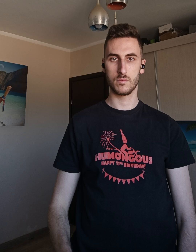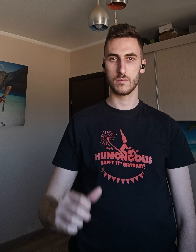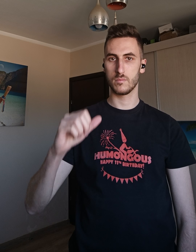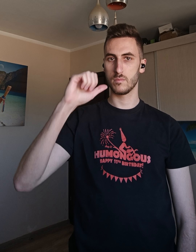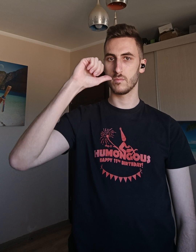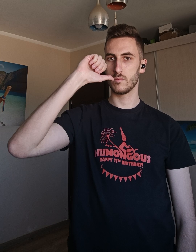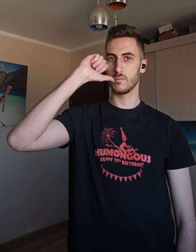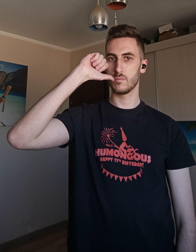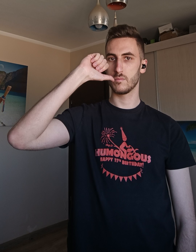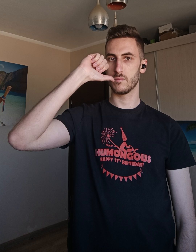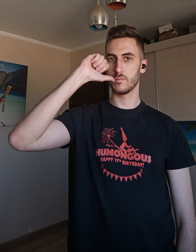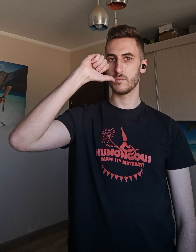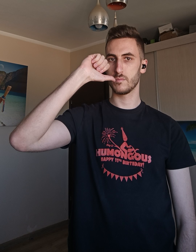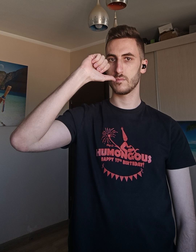מים